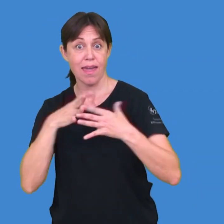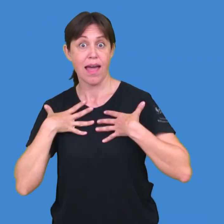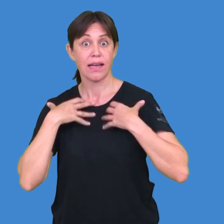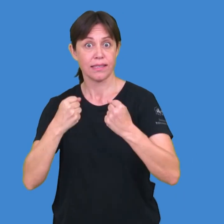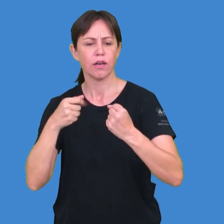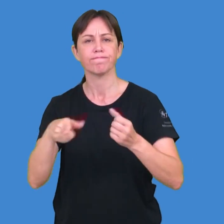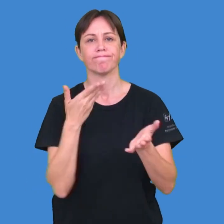sano